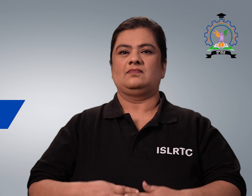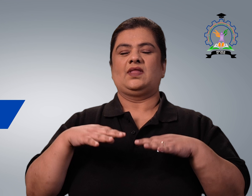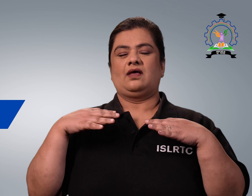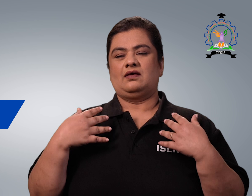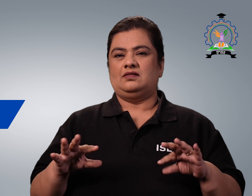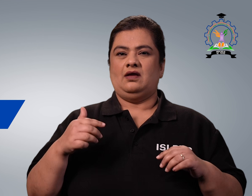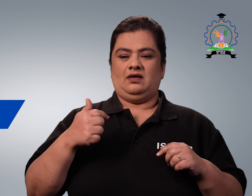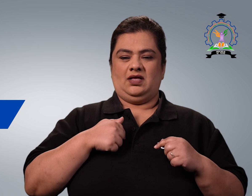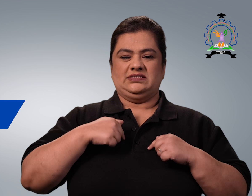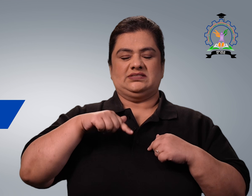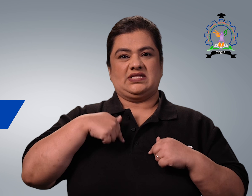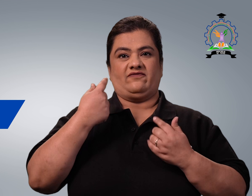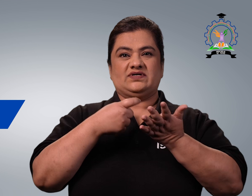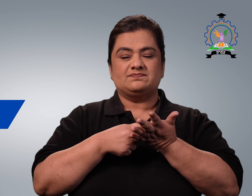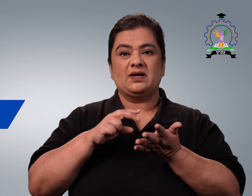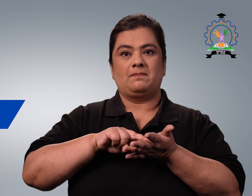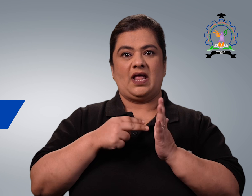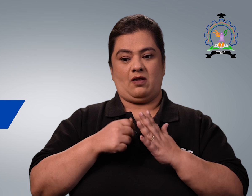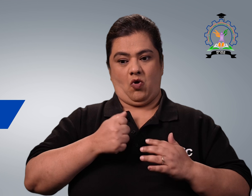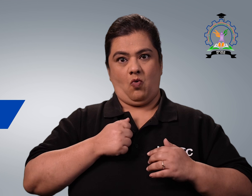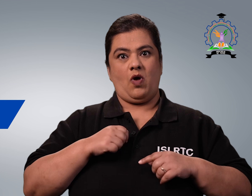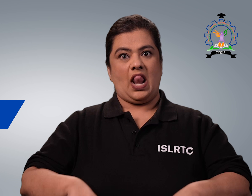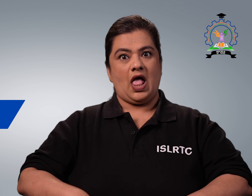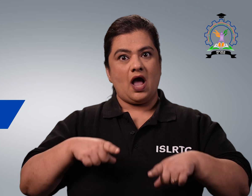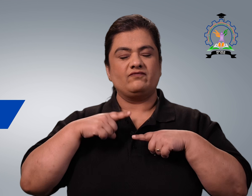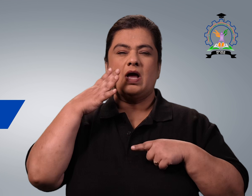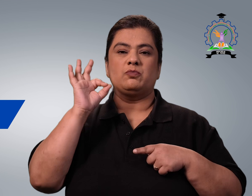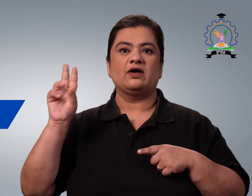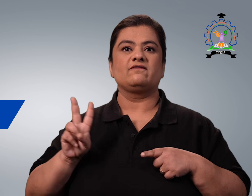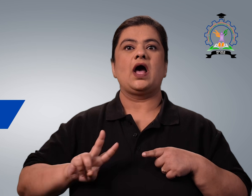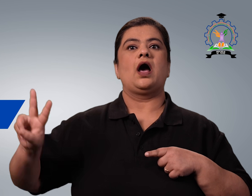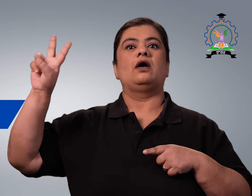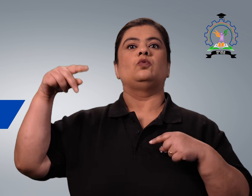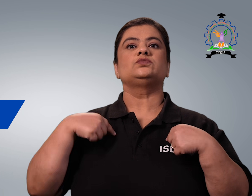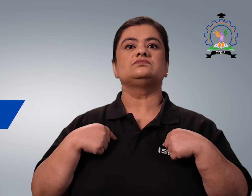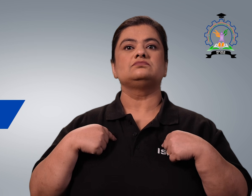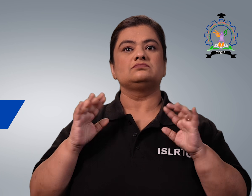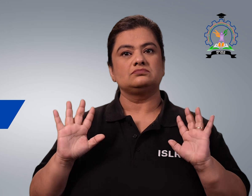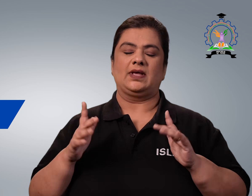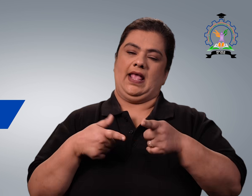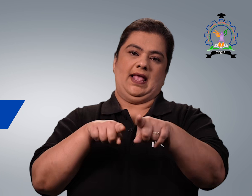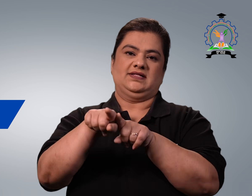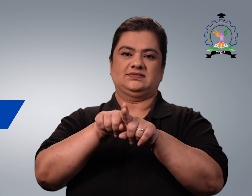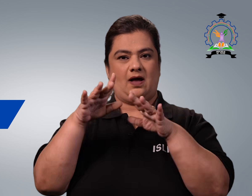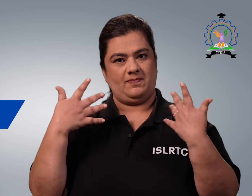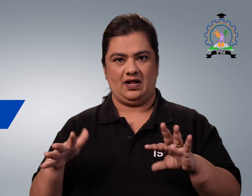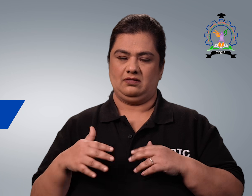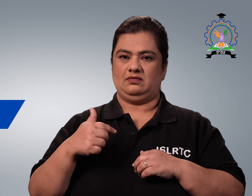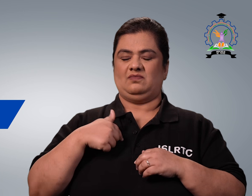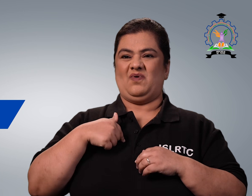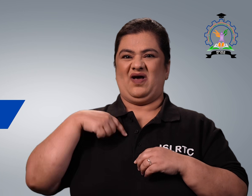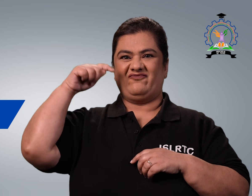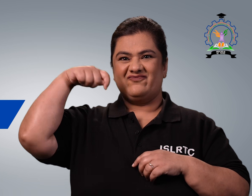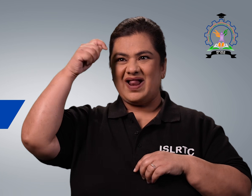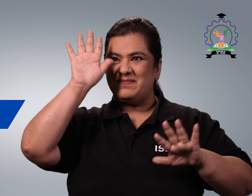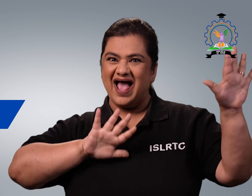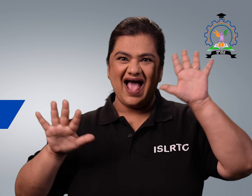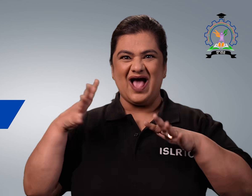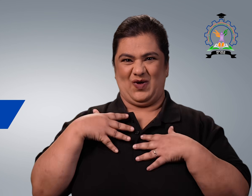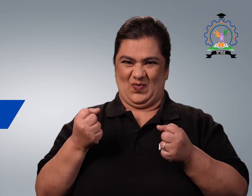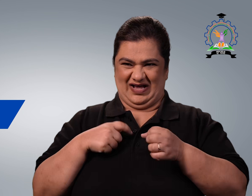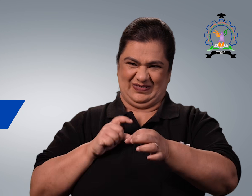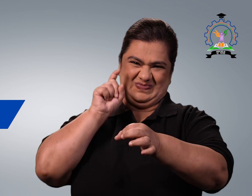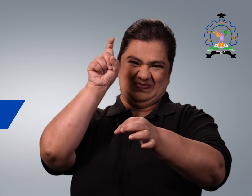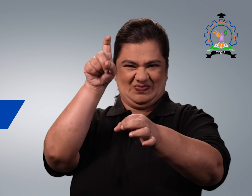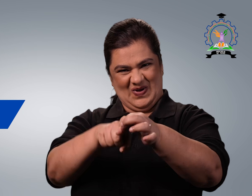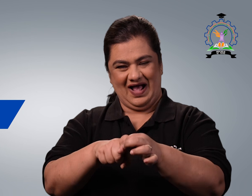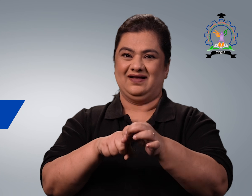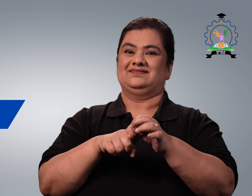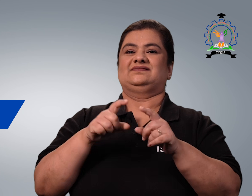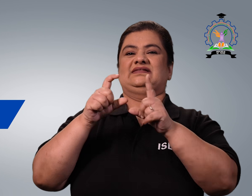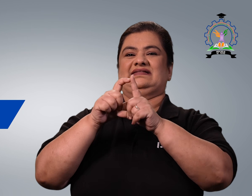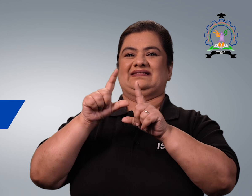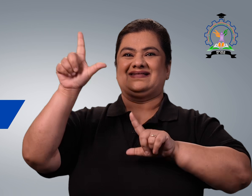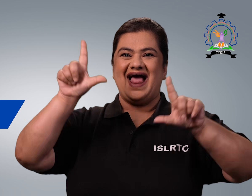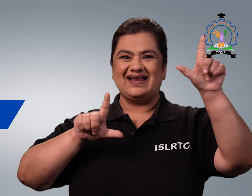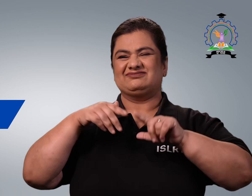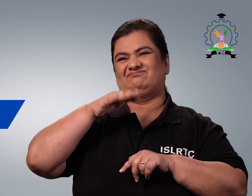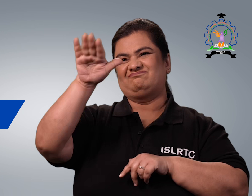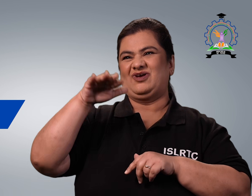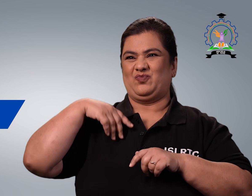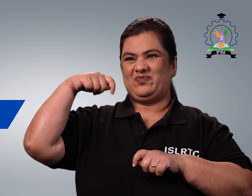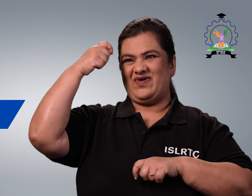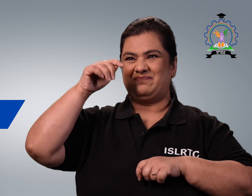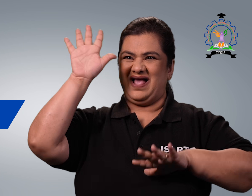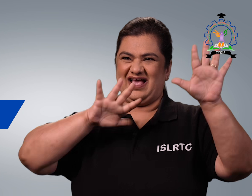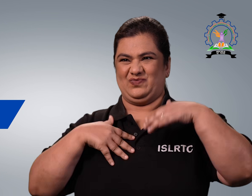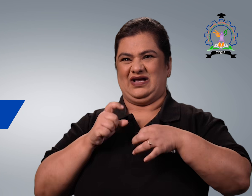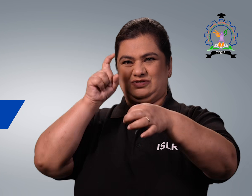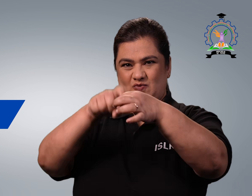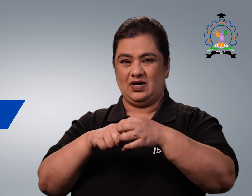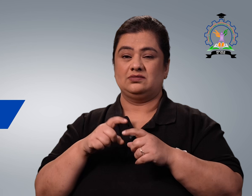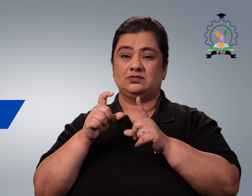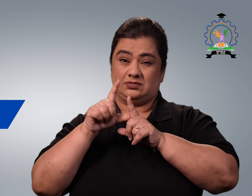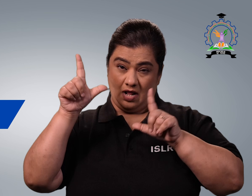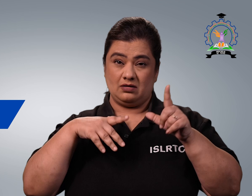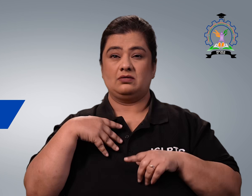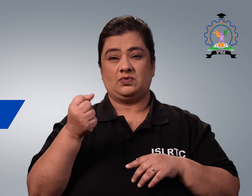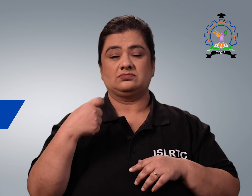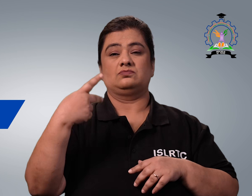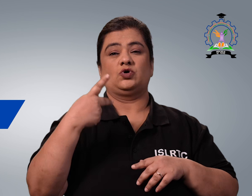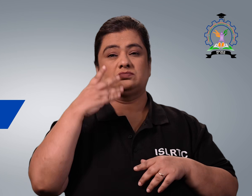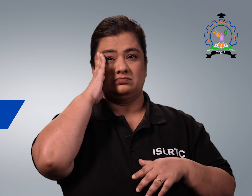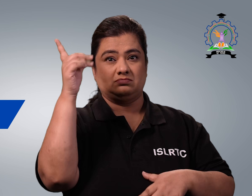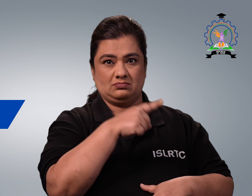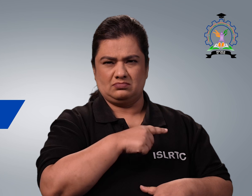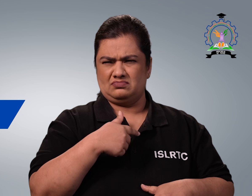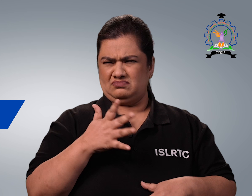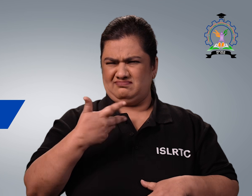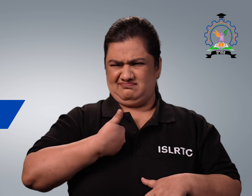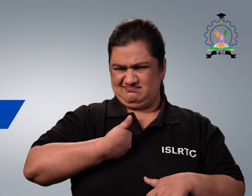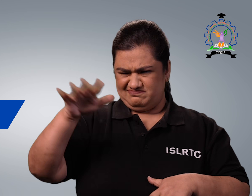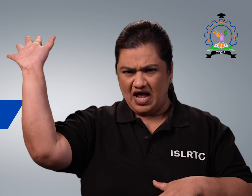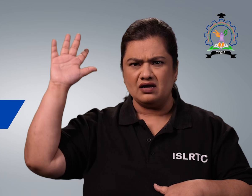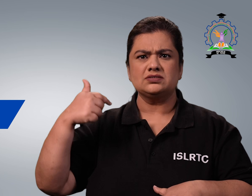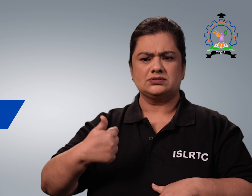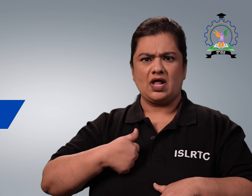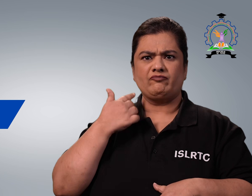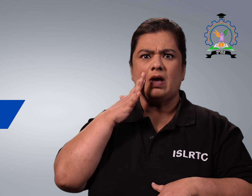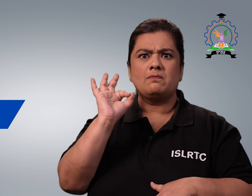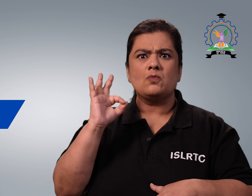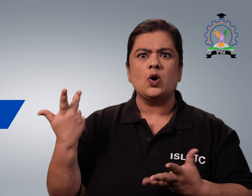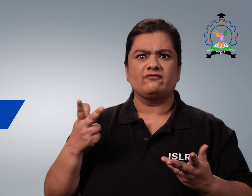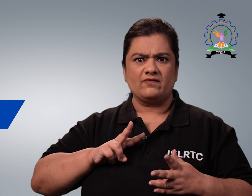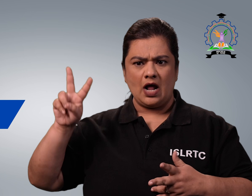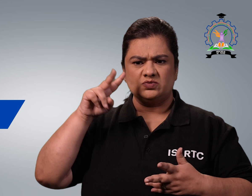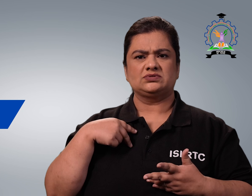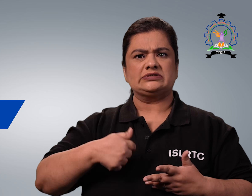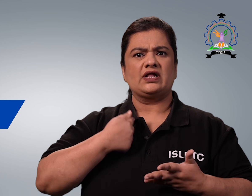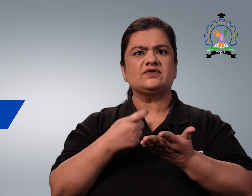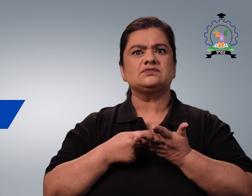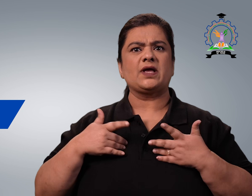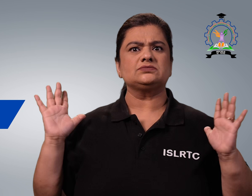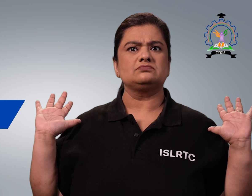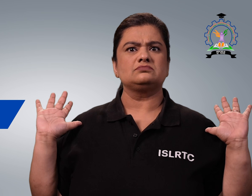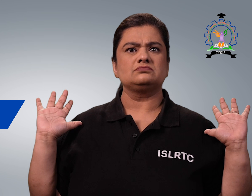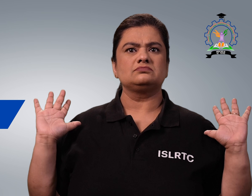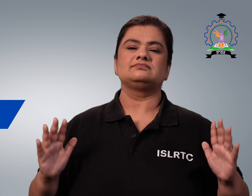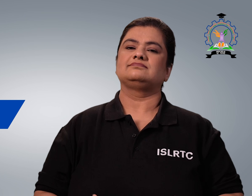Self-respect means valuing and honoring oneself. For example, if I wish to become a film actor and inform a director of my aspiration, I maintain my self-respect and not agree to the director's inappropriate demand to sleep with him.